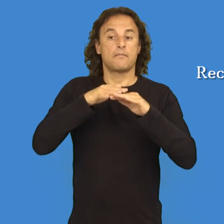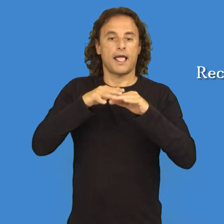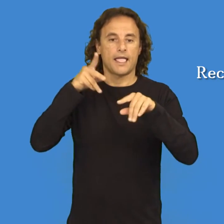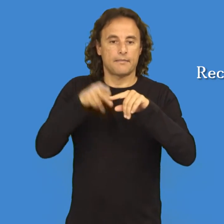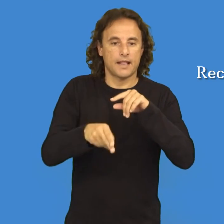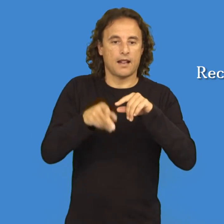evitar